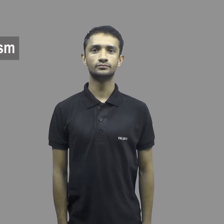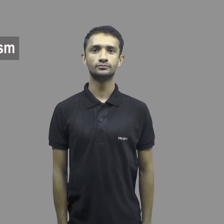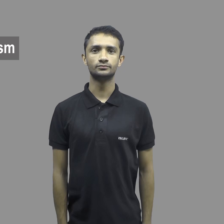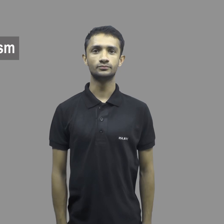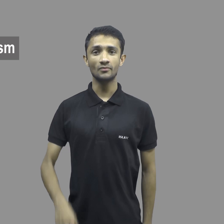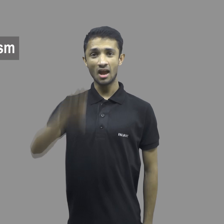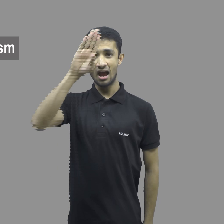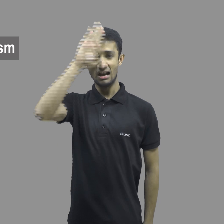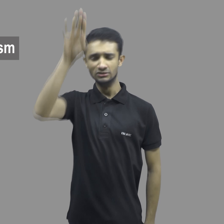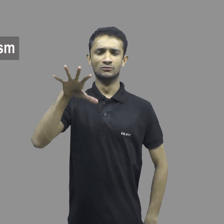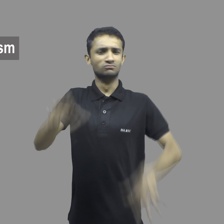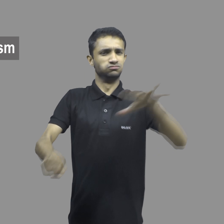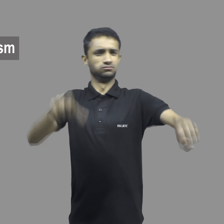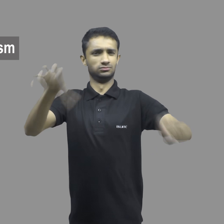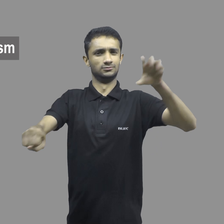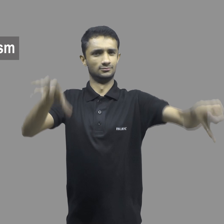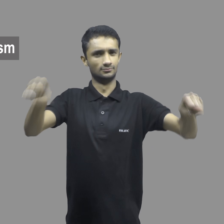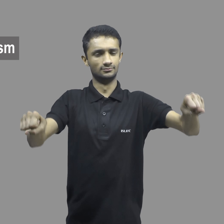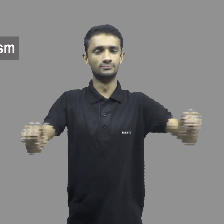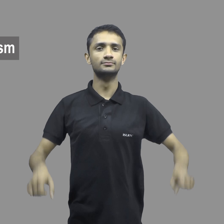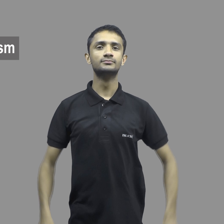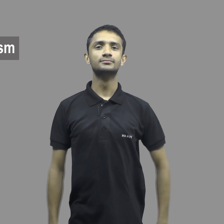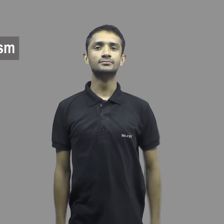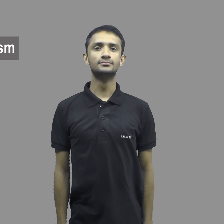Imperialism